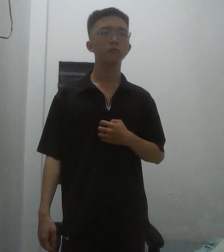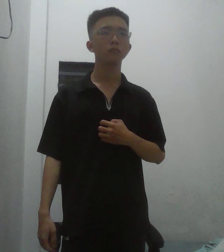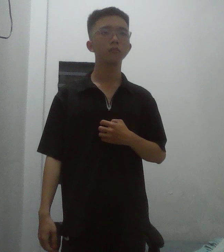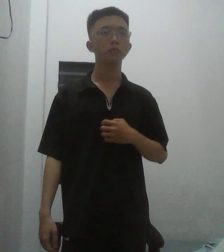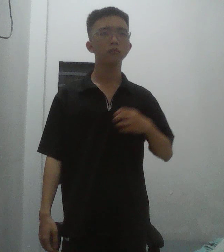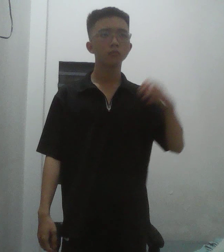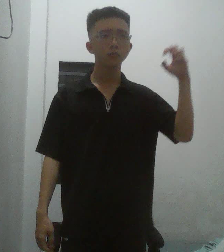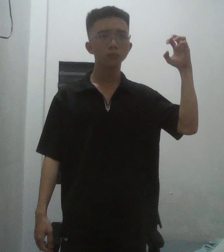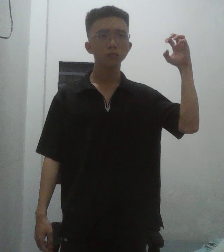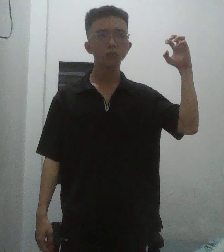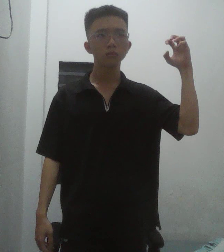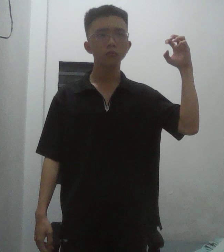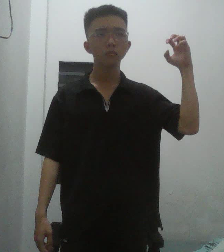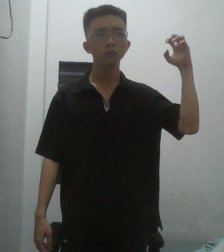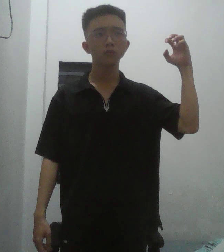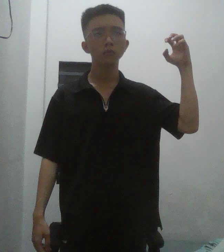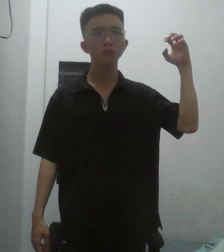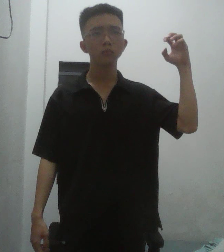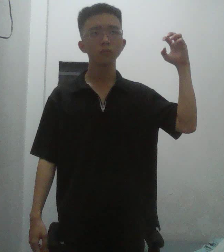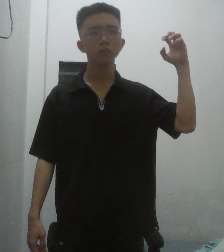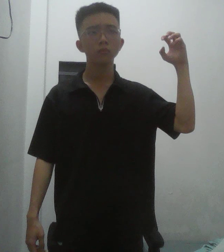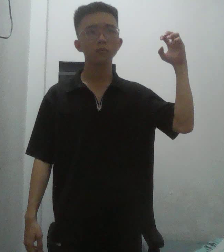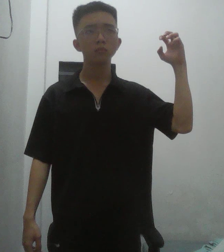tuc gian